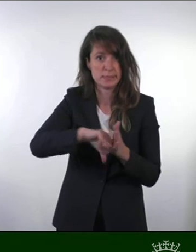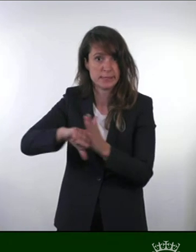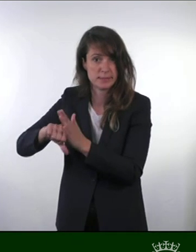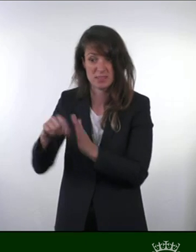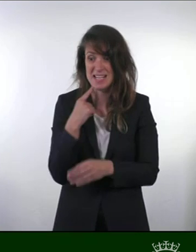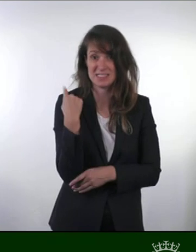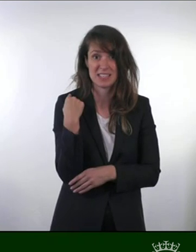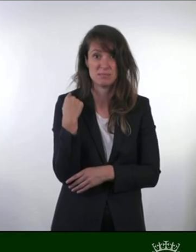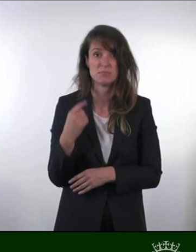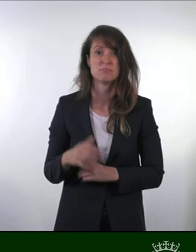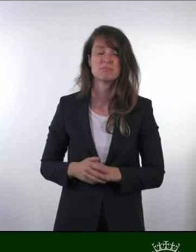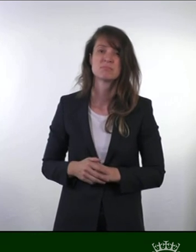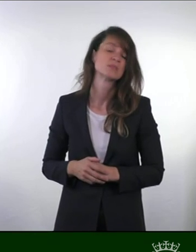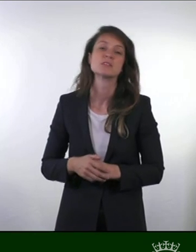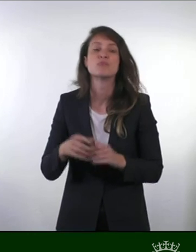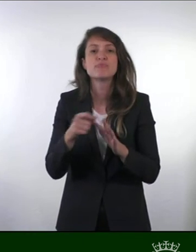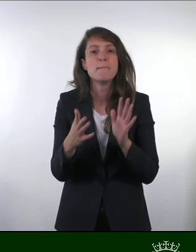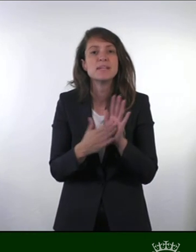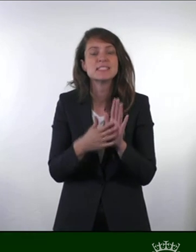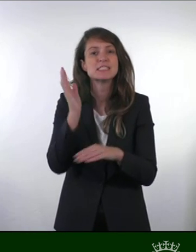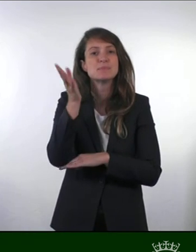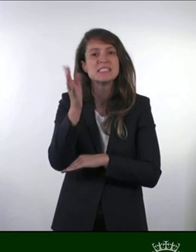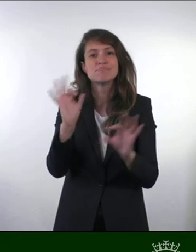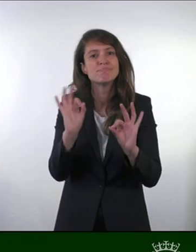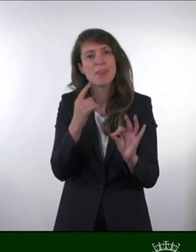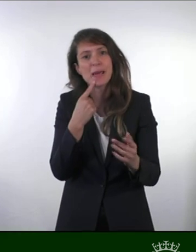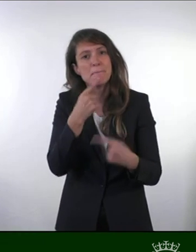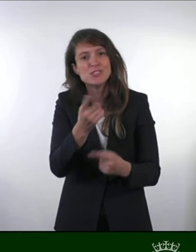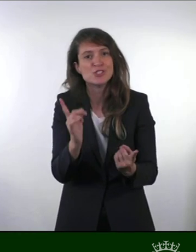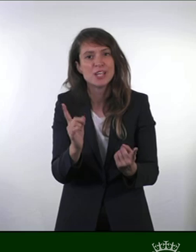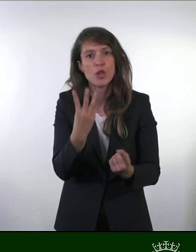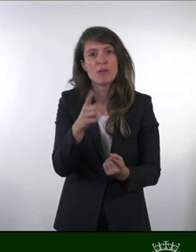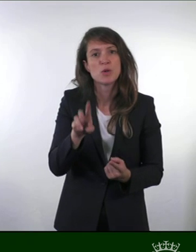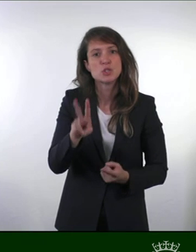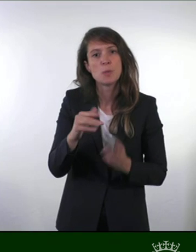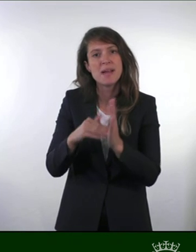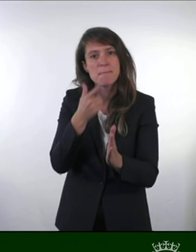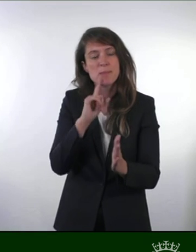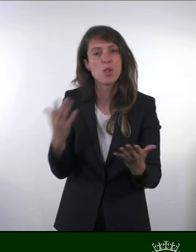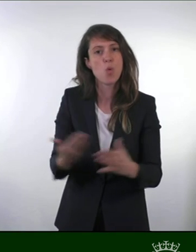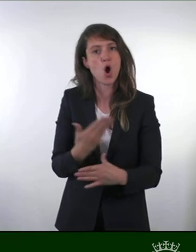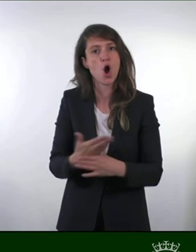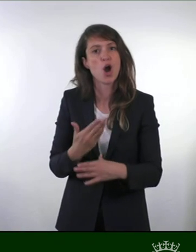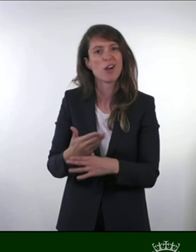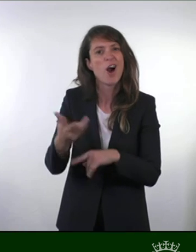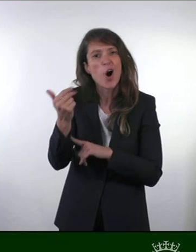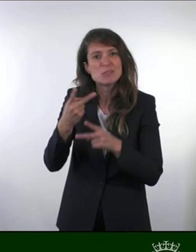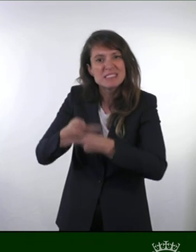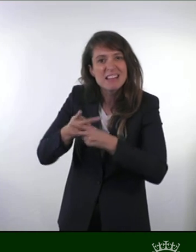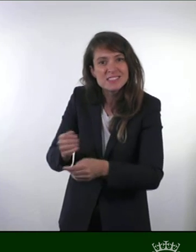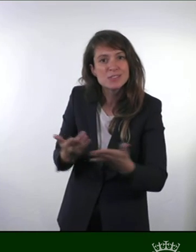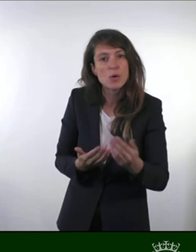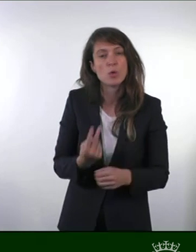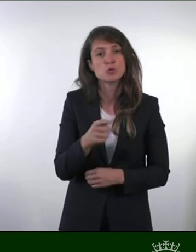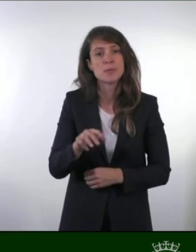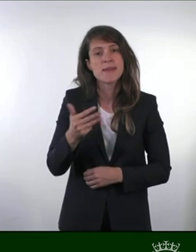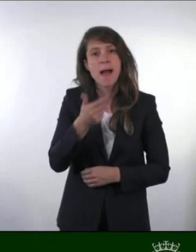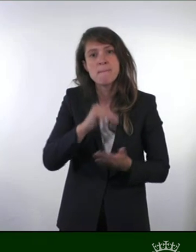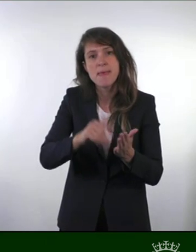There was nothing in the Prime Minister’s speech for the 3.2 million people in hospitality or the 2.9 million in retail.